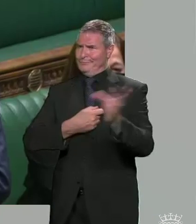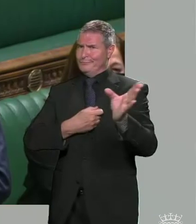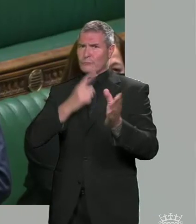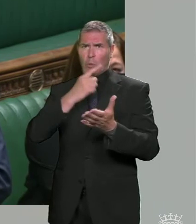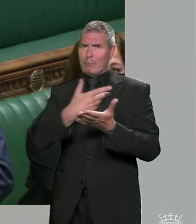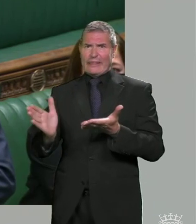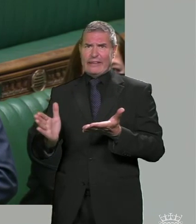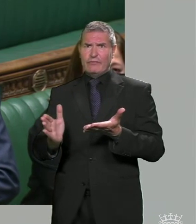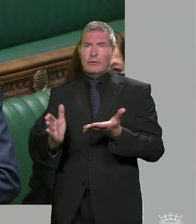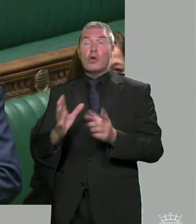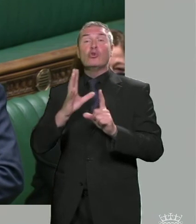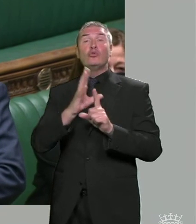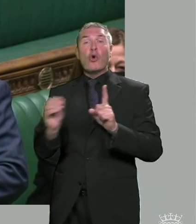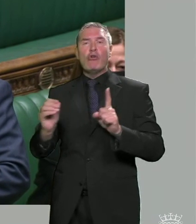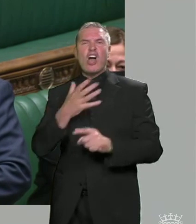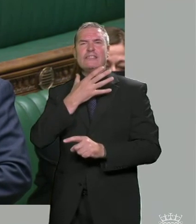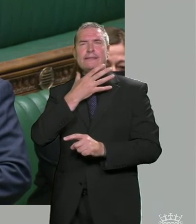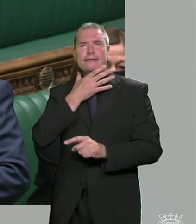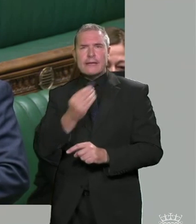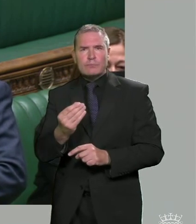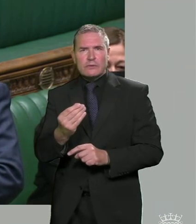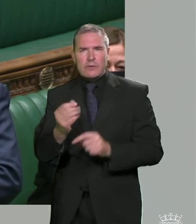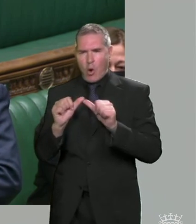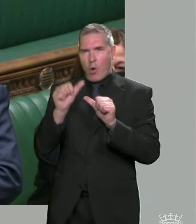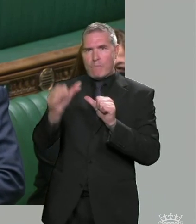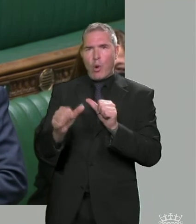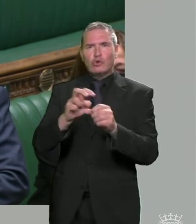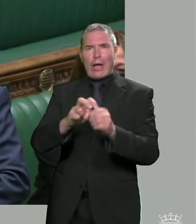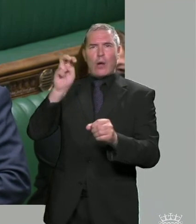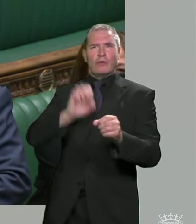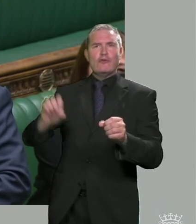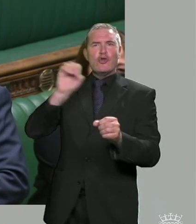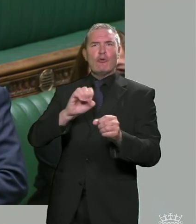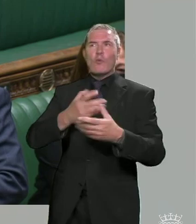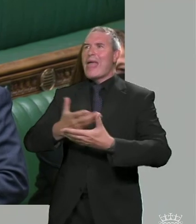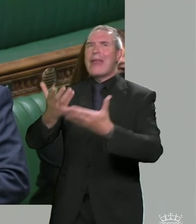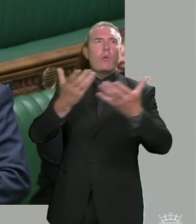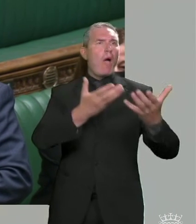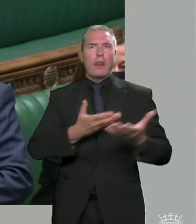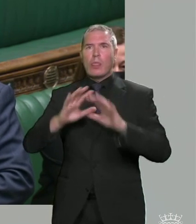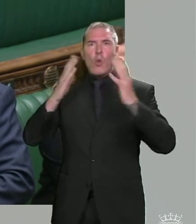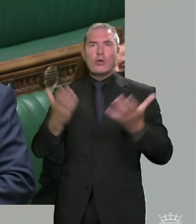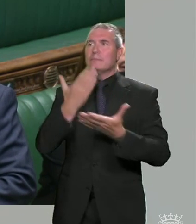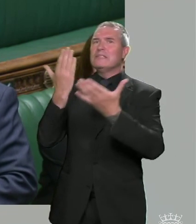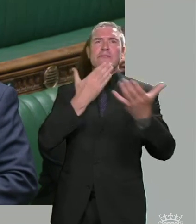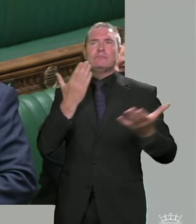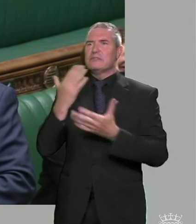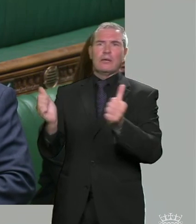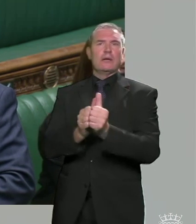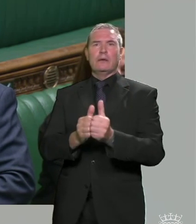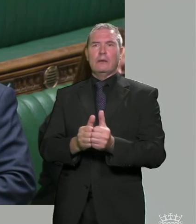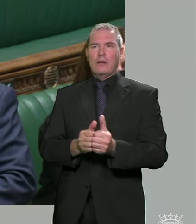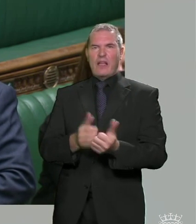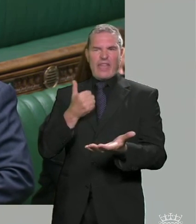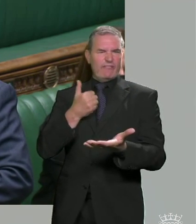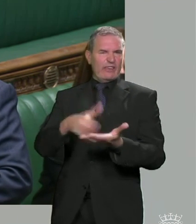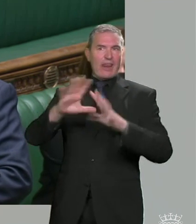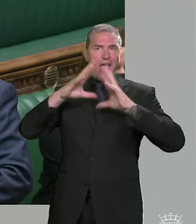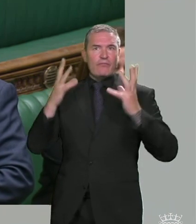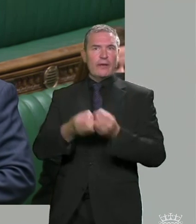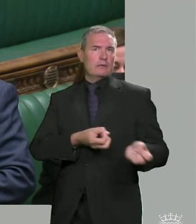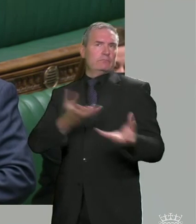In the Tories’ desperation to get a post-Brexit trade deal with somebody— anybody—they have given the farm away, literally.